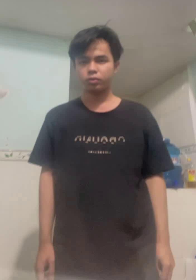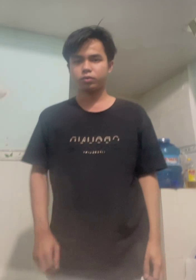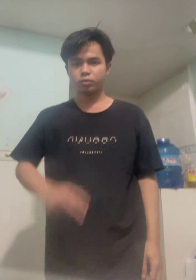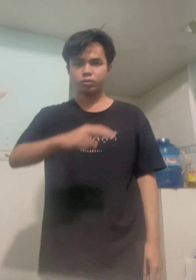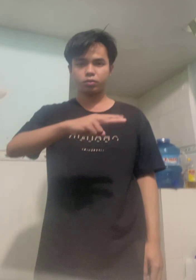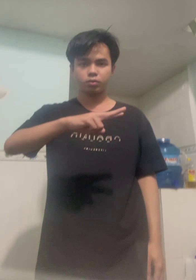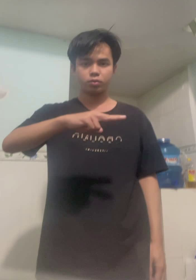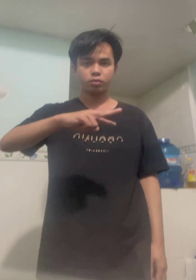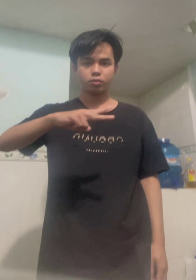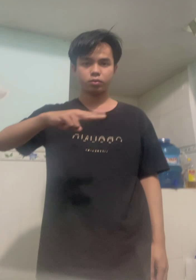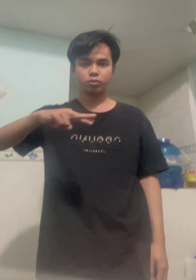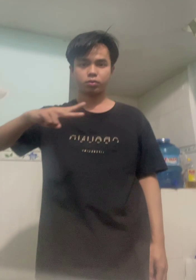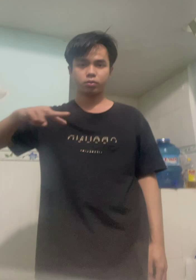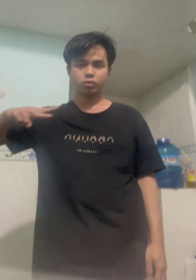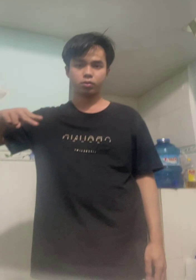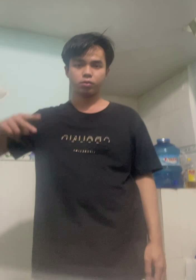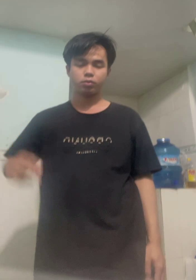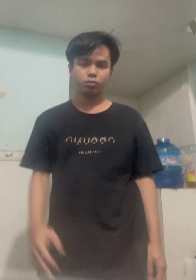boi